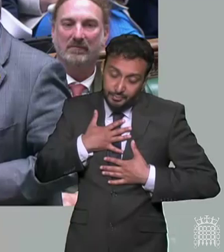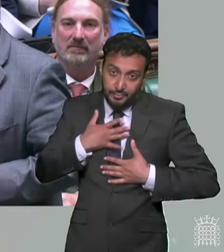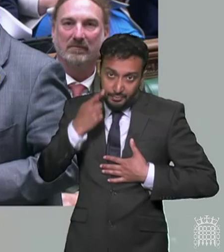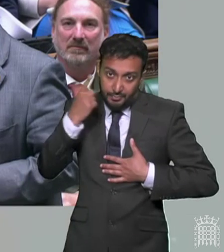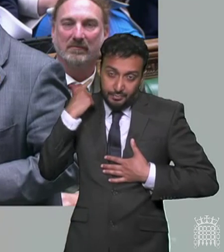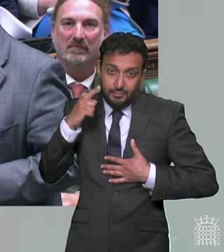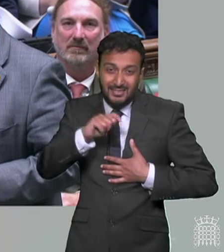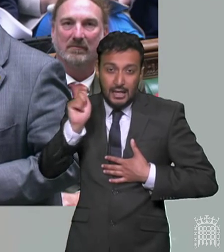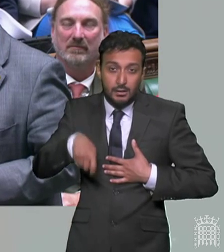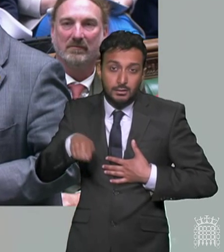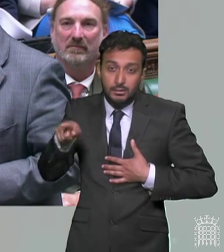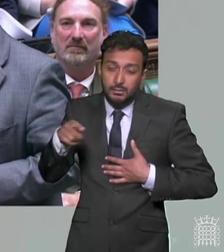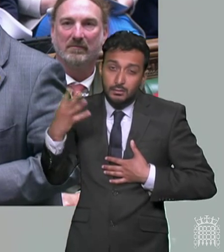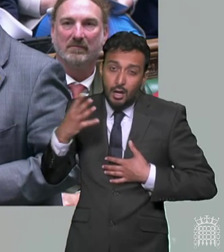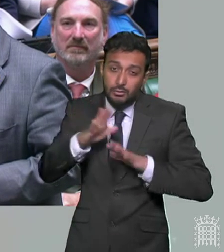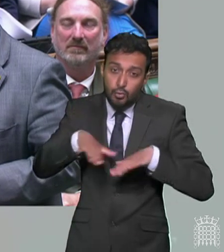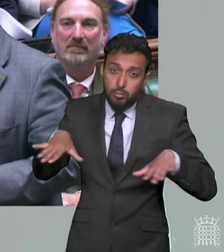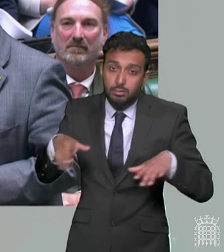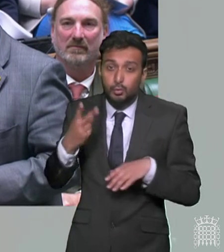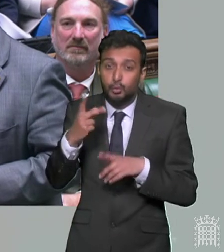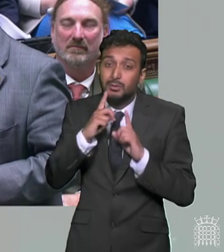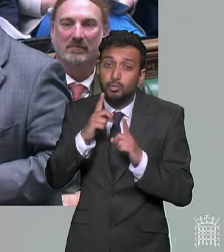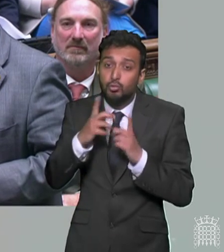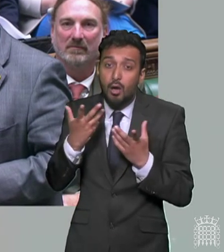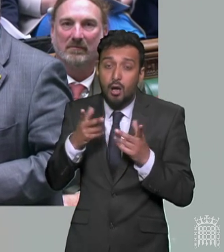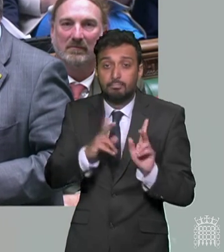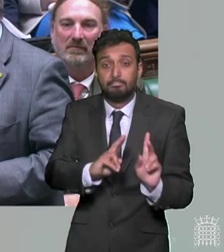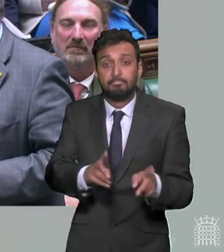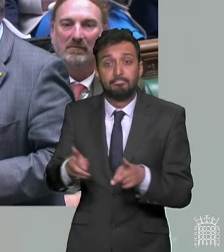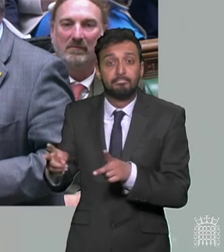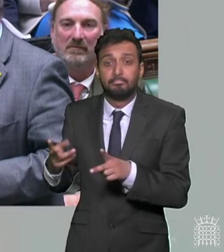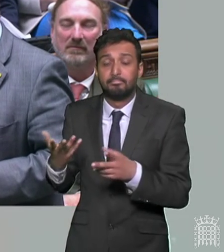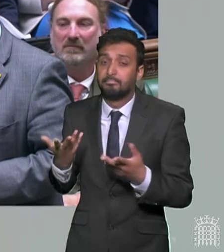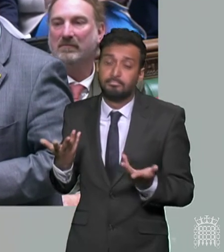Some 19 children and two teachers have needlessly lost their lives.